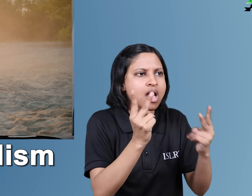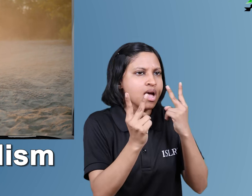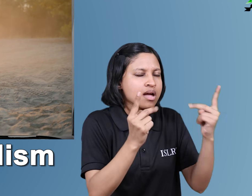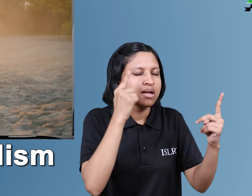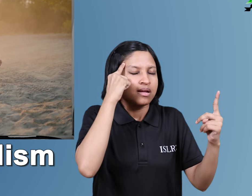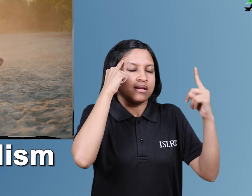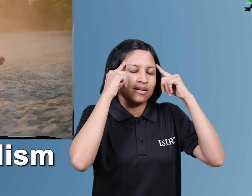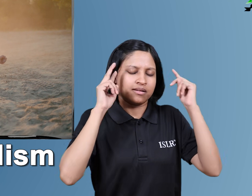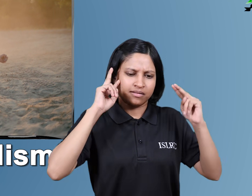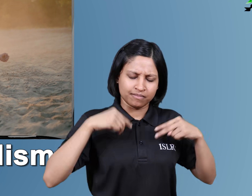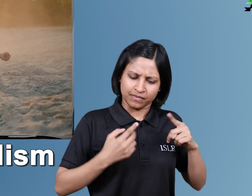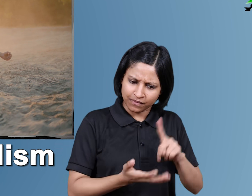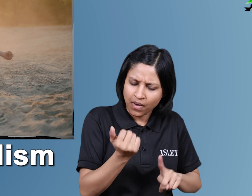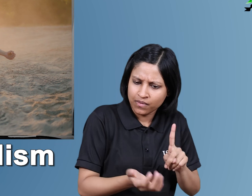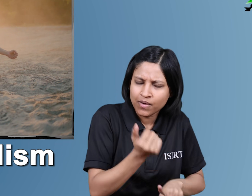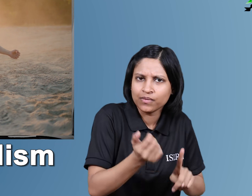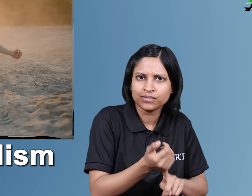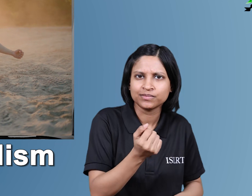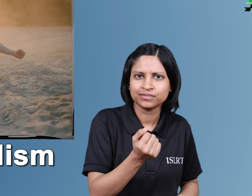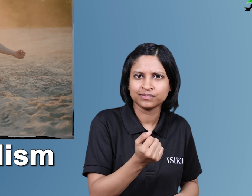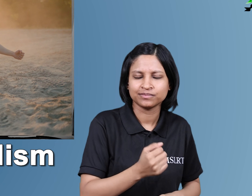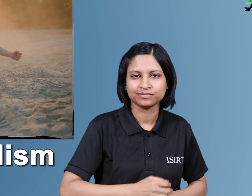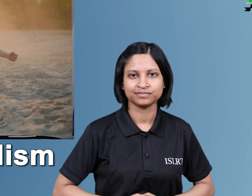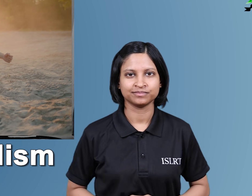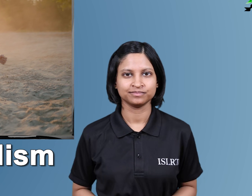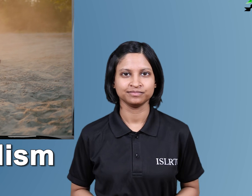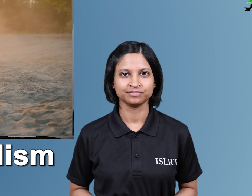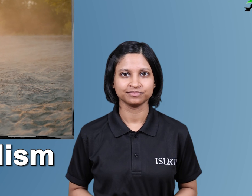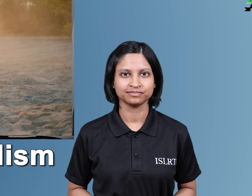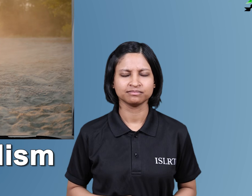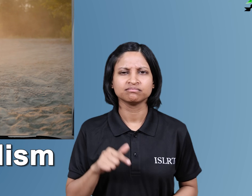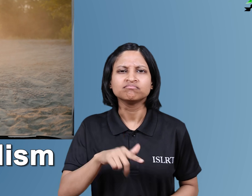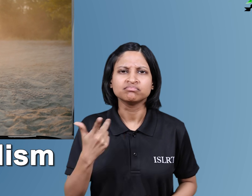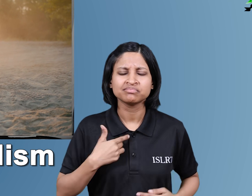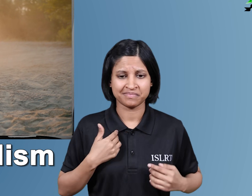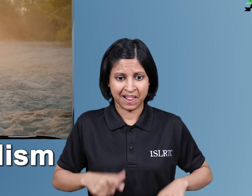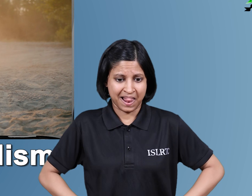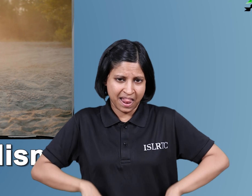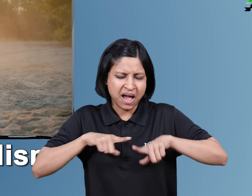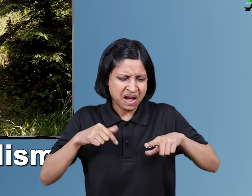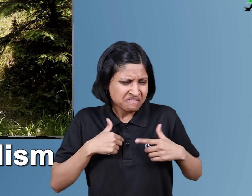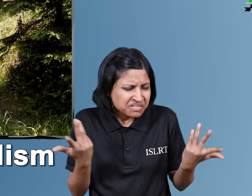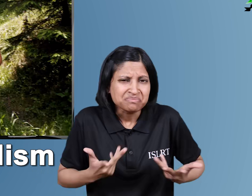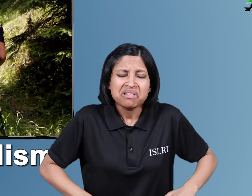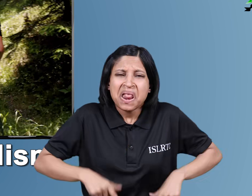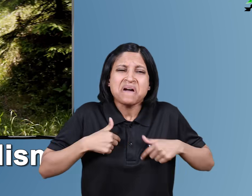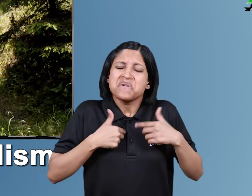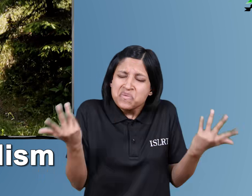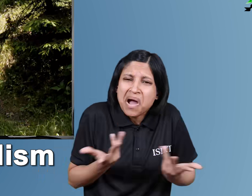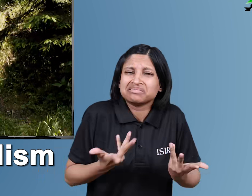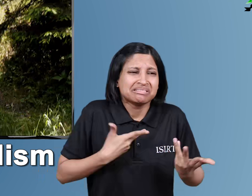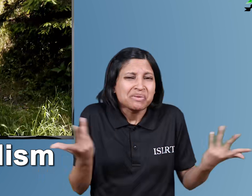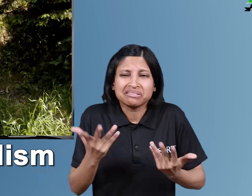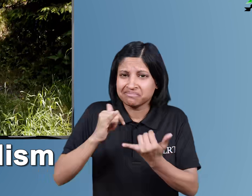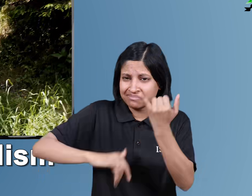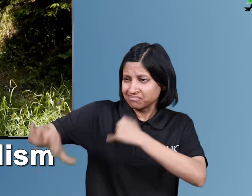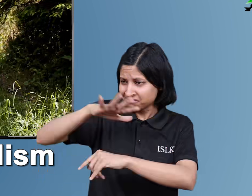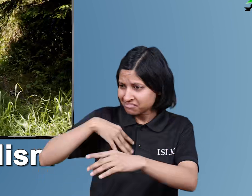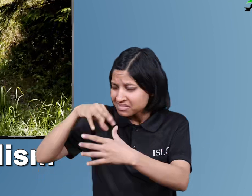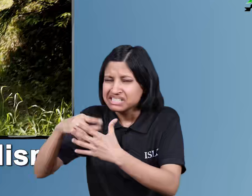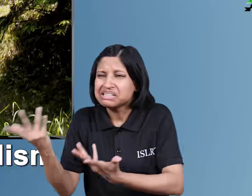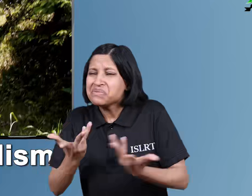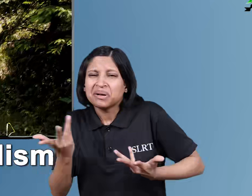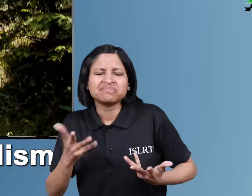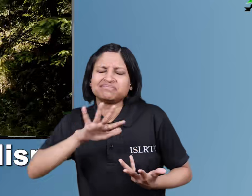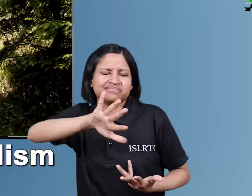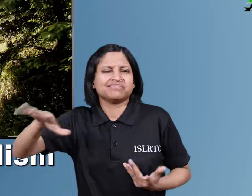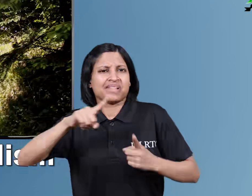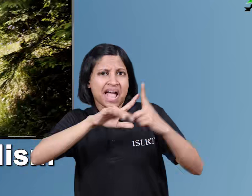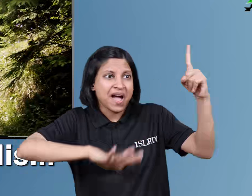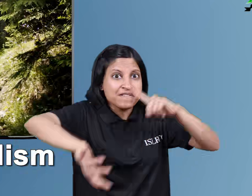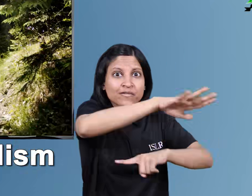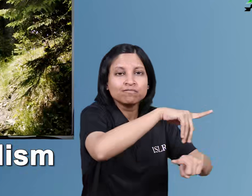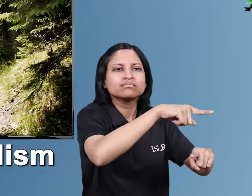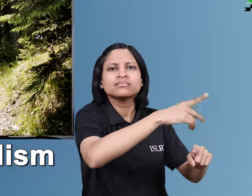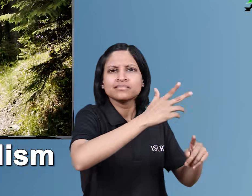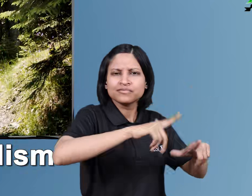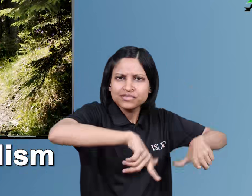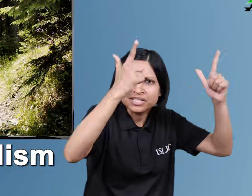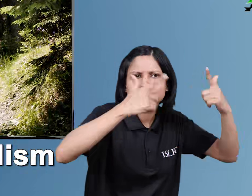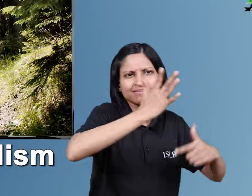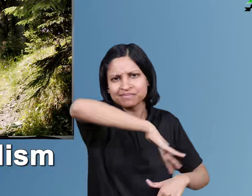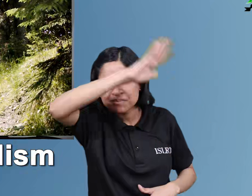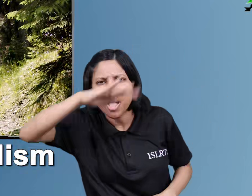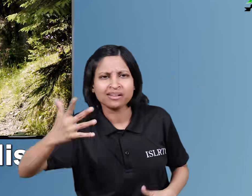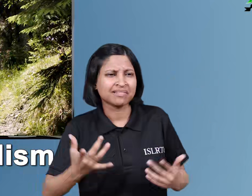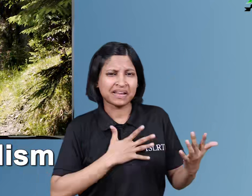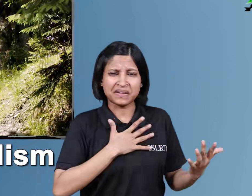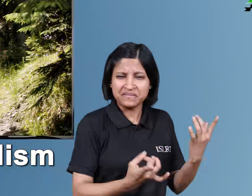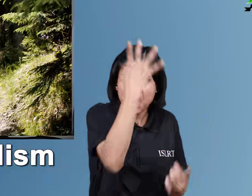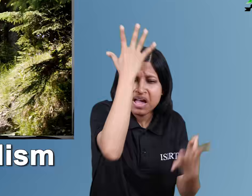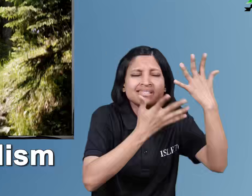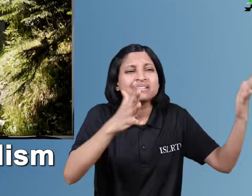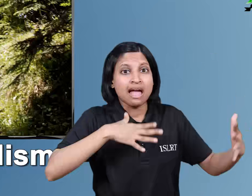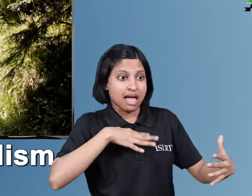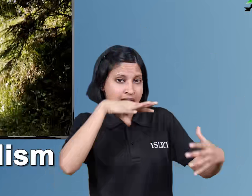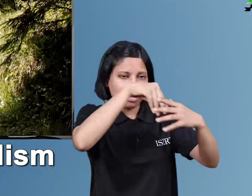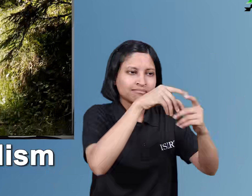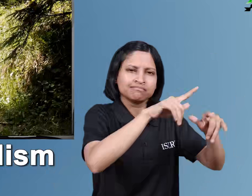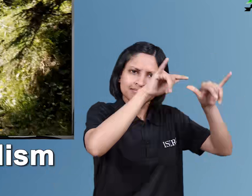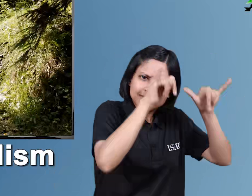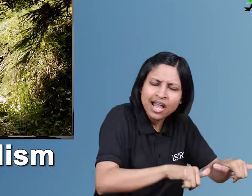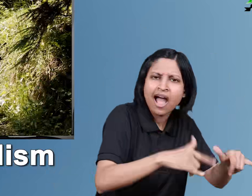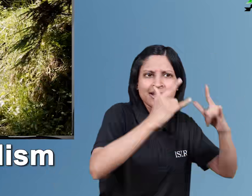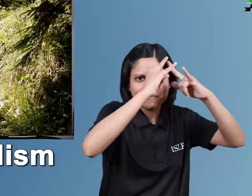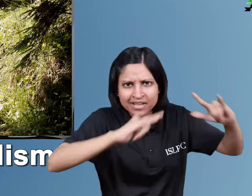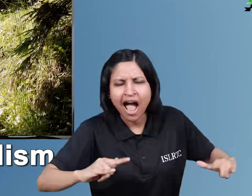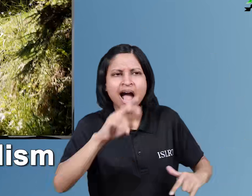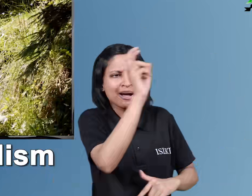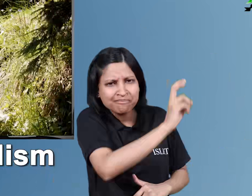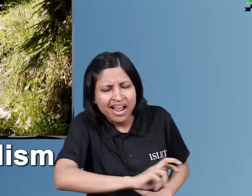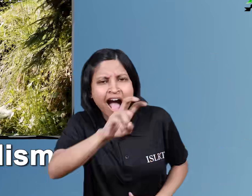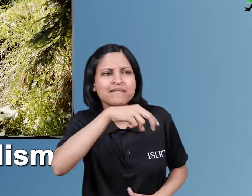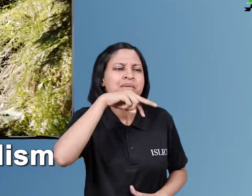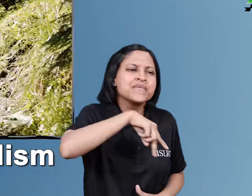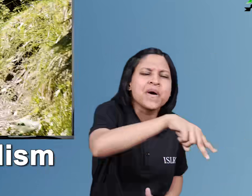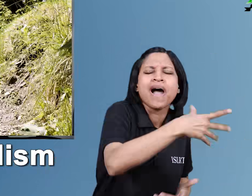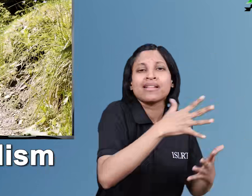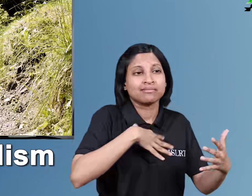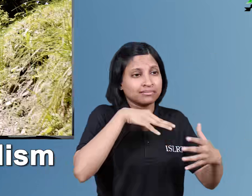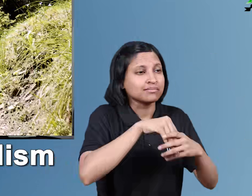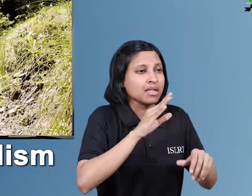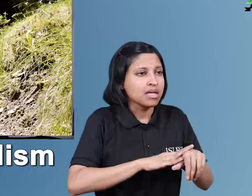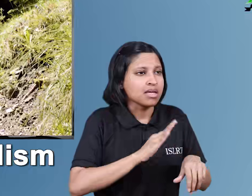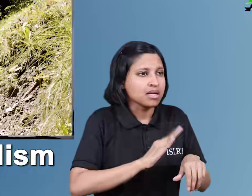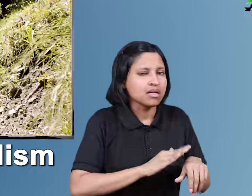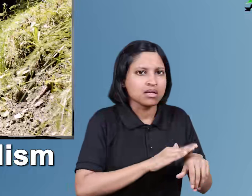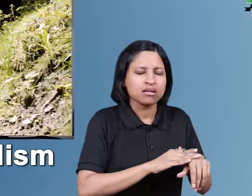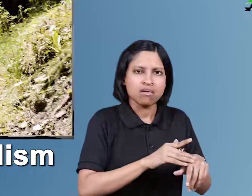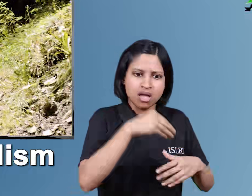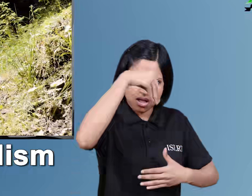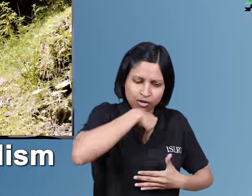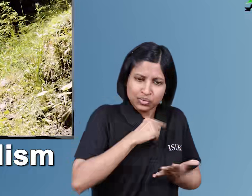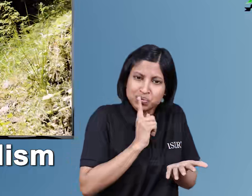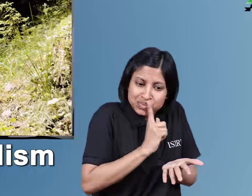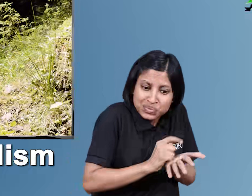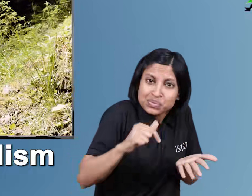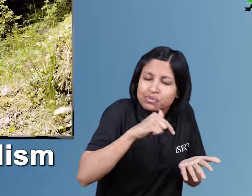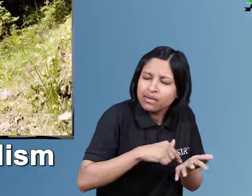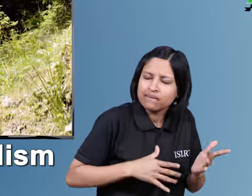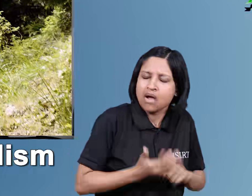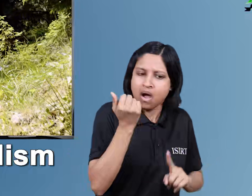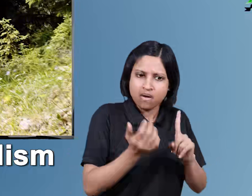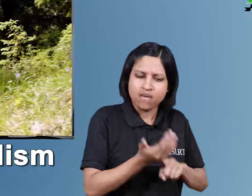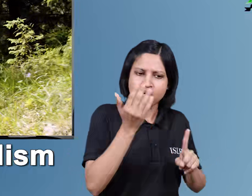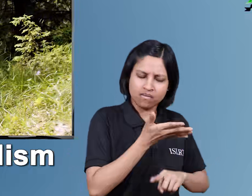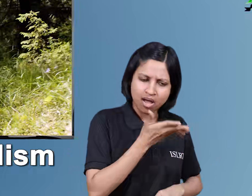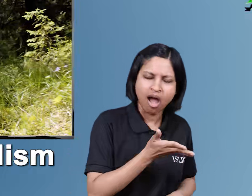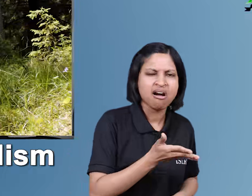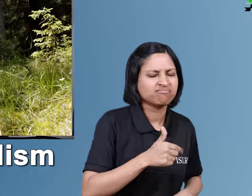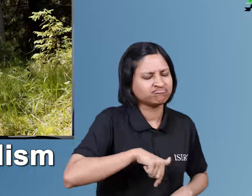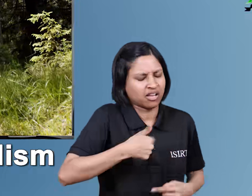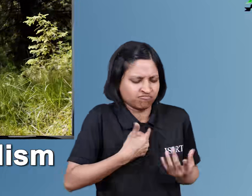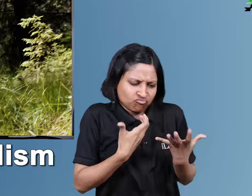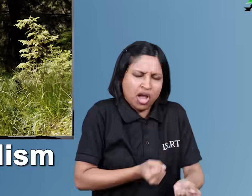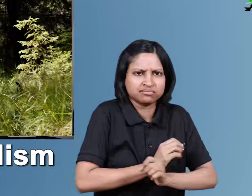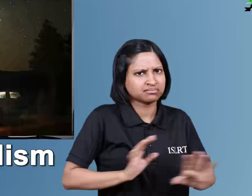Transcendentalism Transcendentalism is about finding a deeper understanding of life by connecting with nature like trees, mountains, and forests. Activities such as camping, hiking, and exploring natural areas help people gain personal insights,